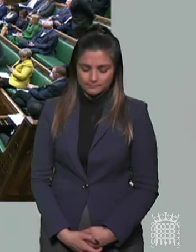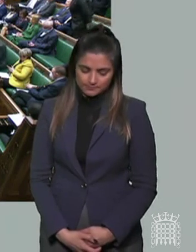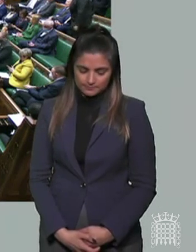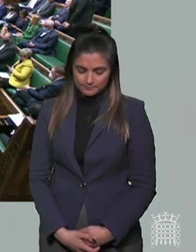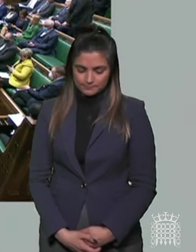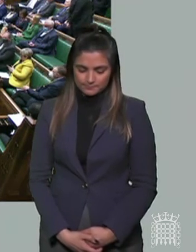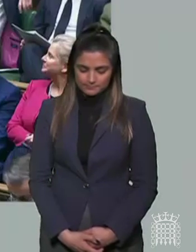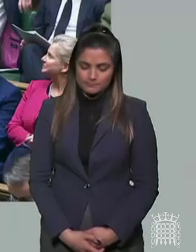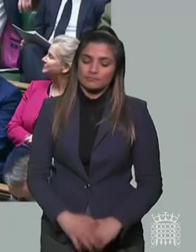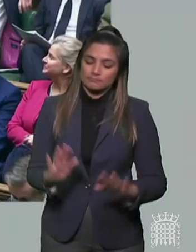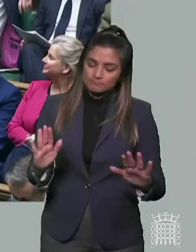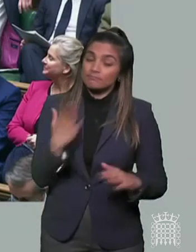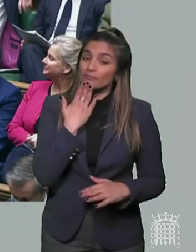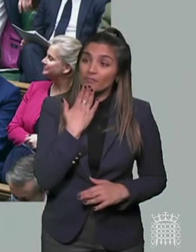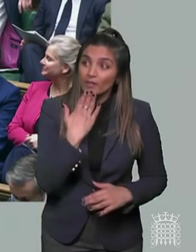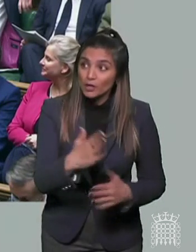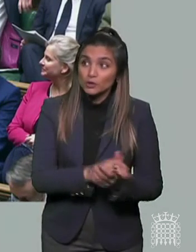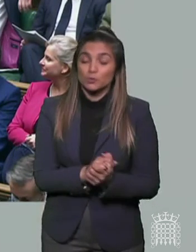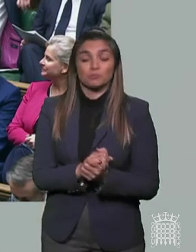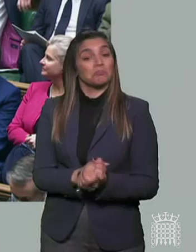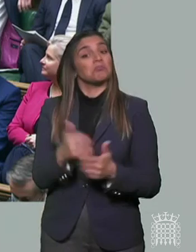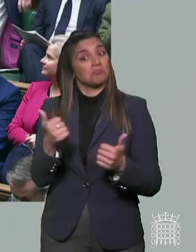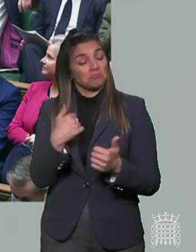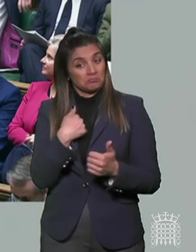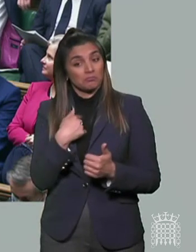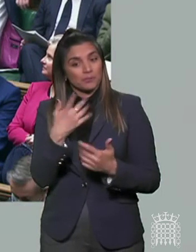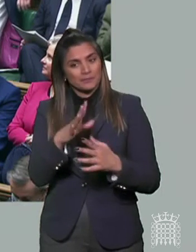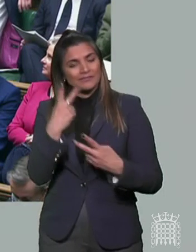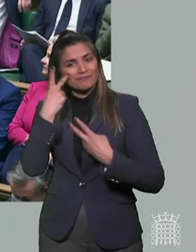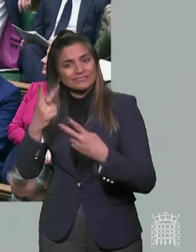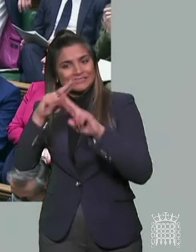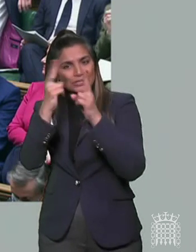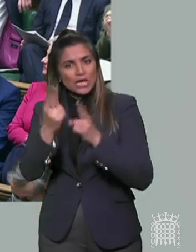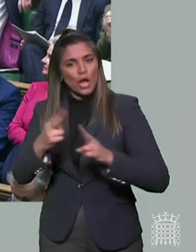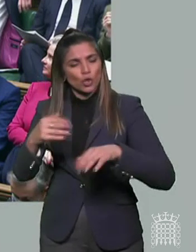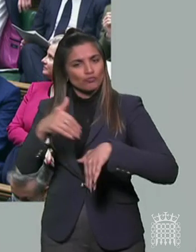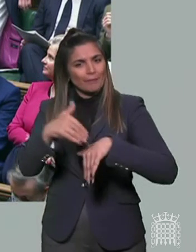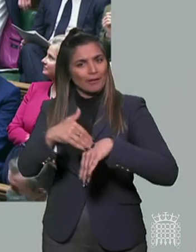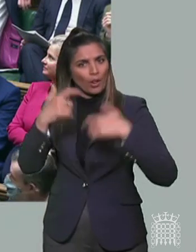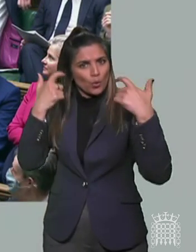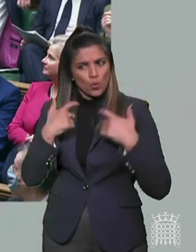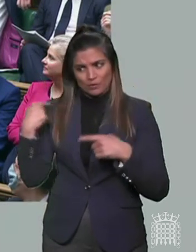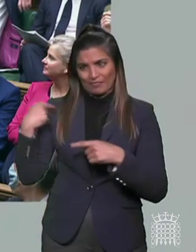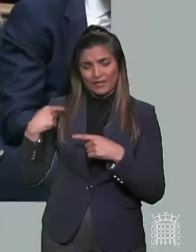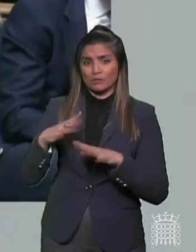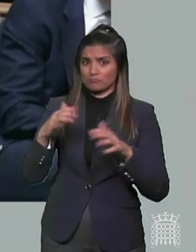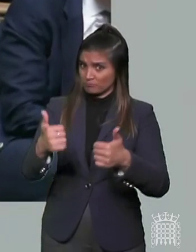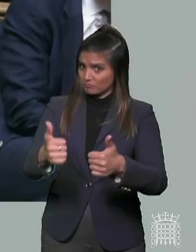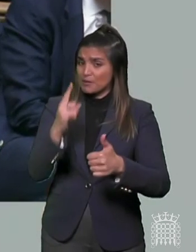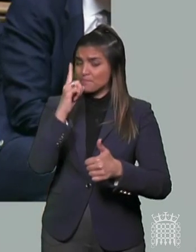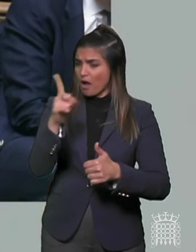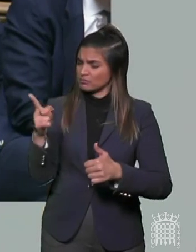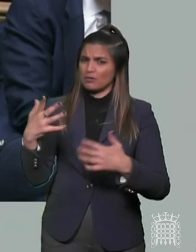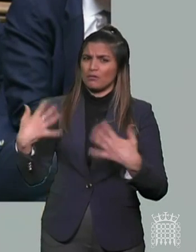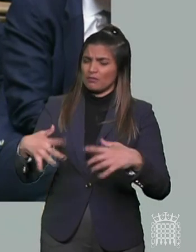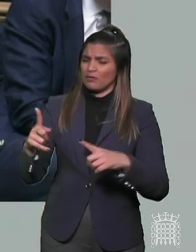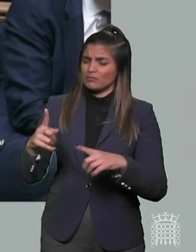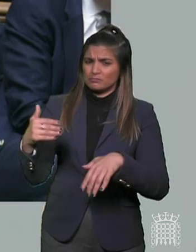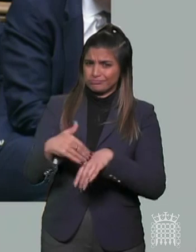It was very good to see my right honourable Friend visiting the International Criminal Court earlier this week, but it has enduring difficulties with funding.